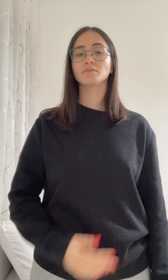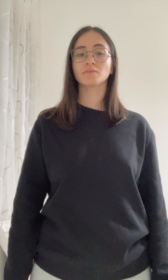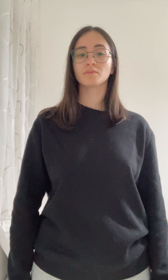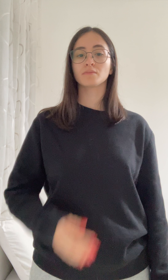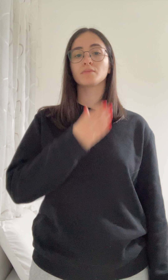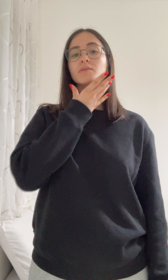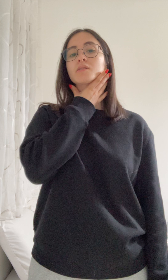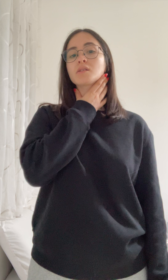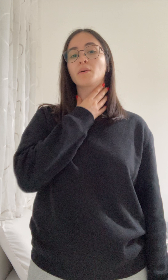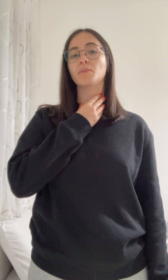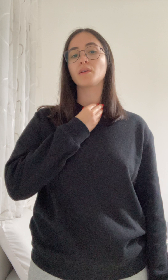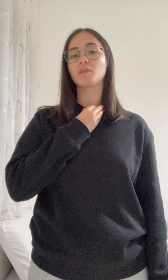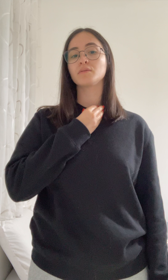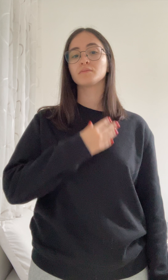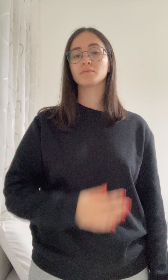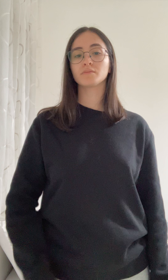צמא